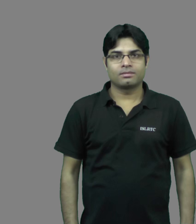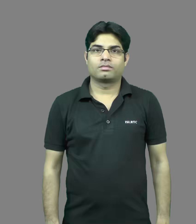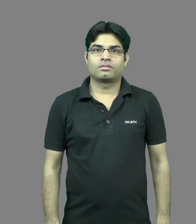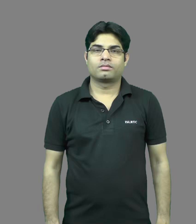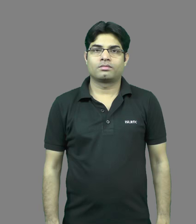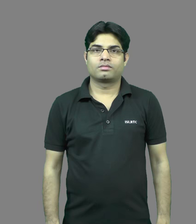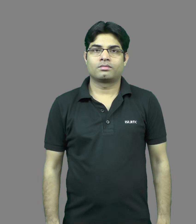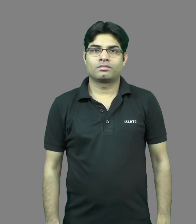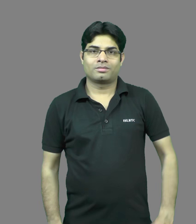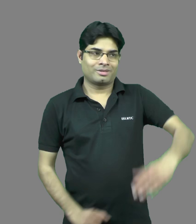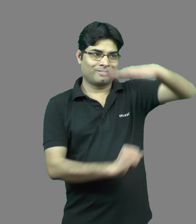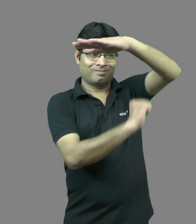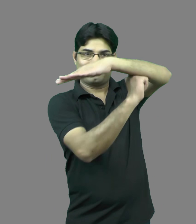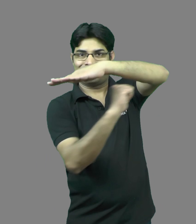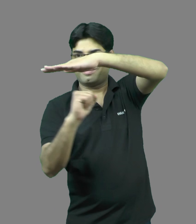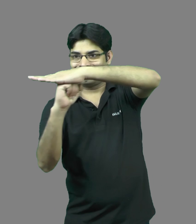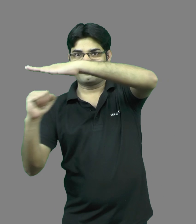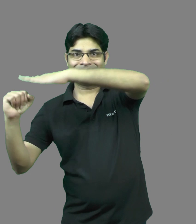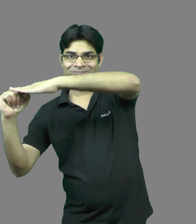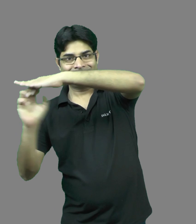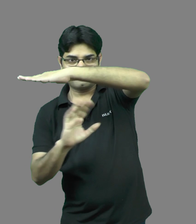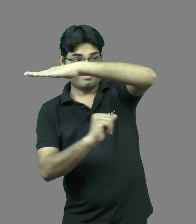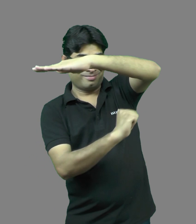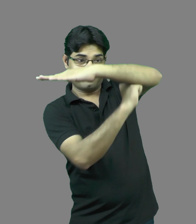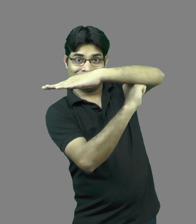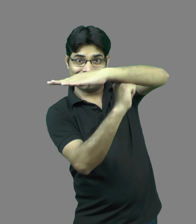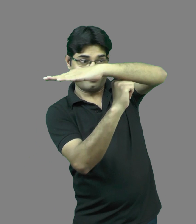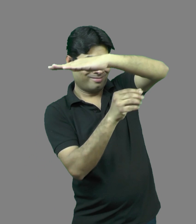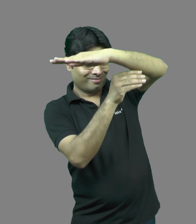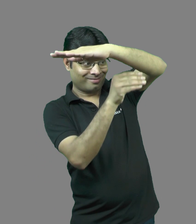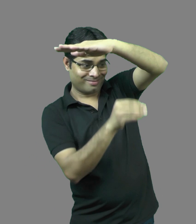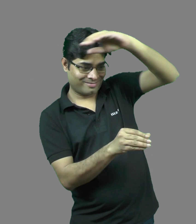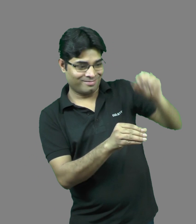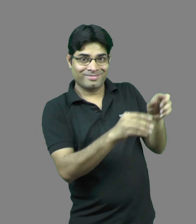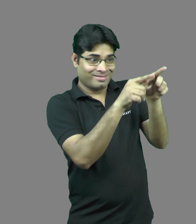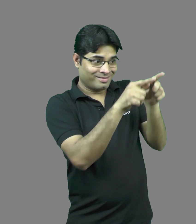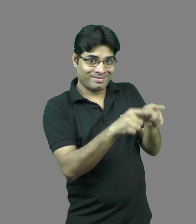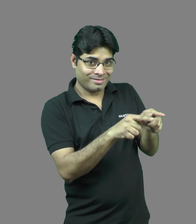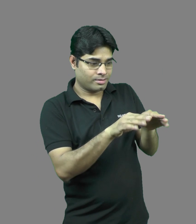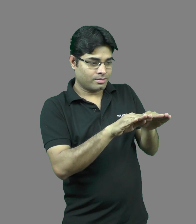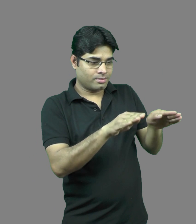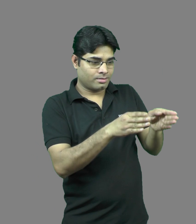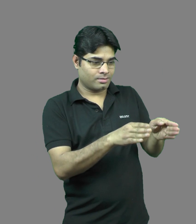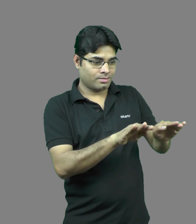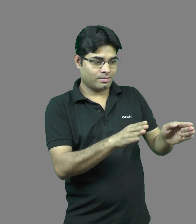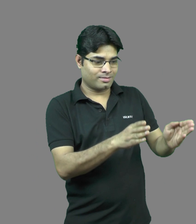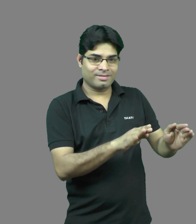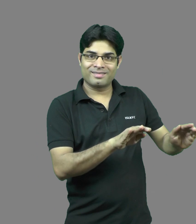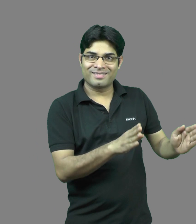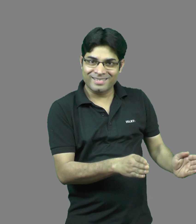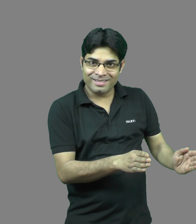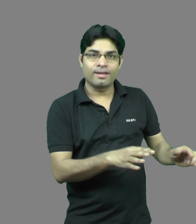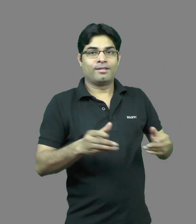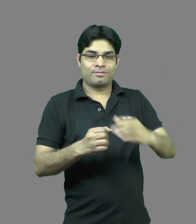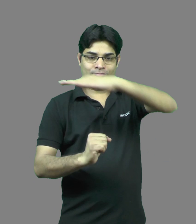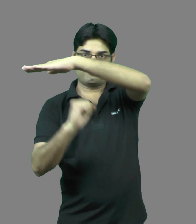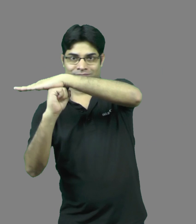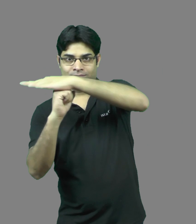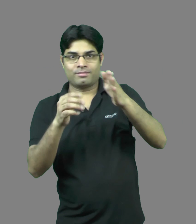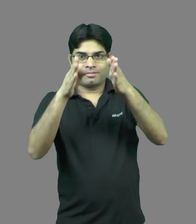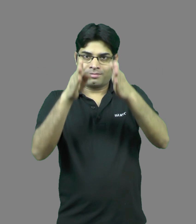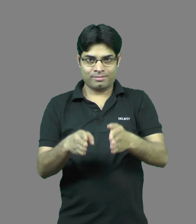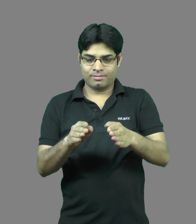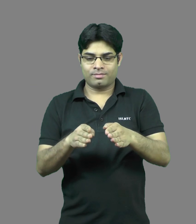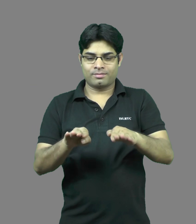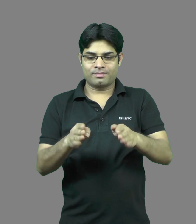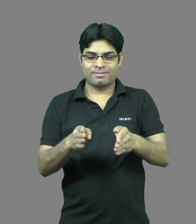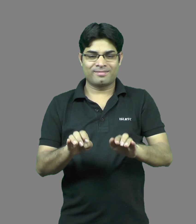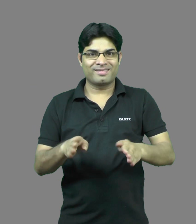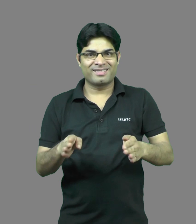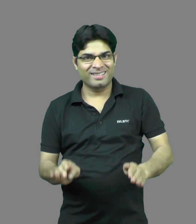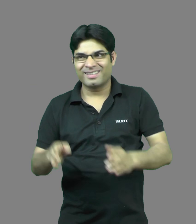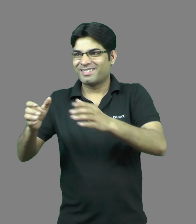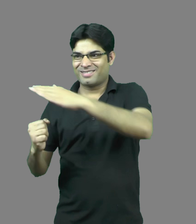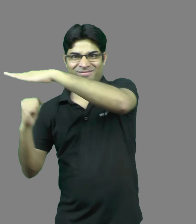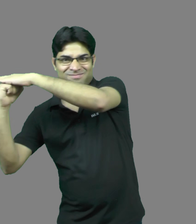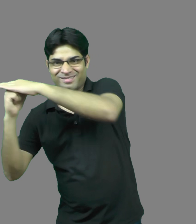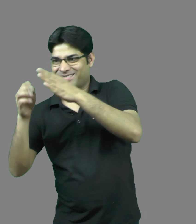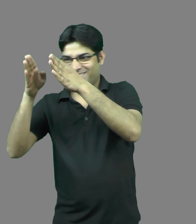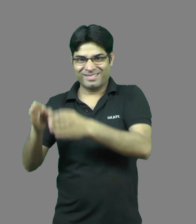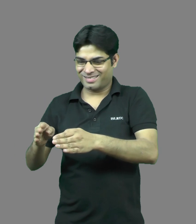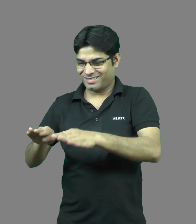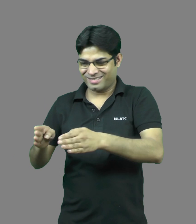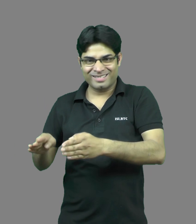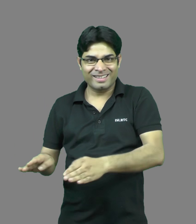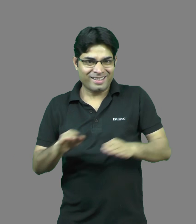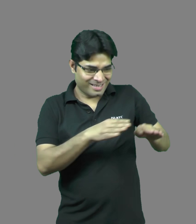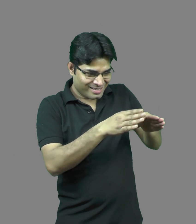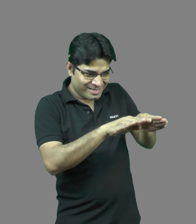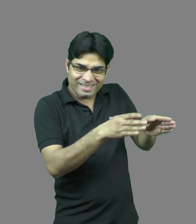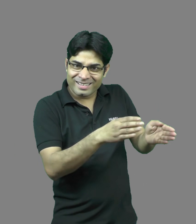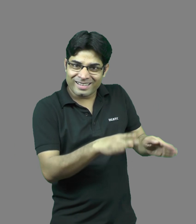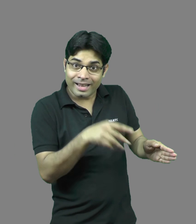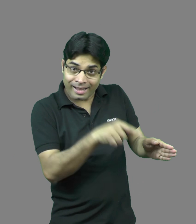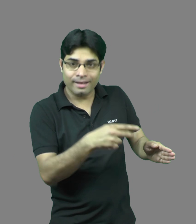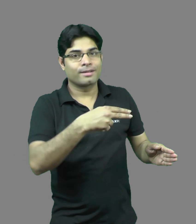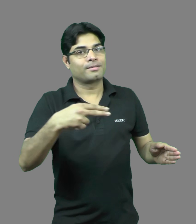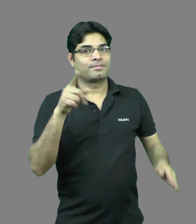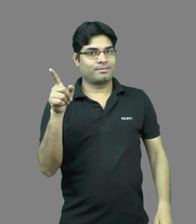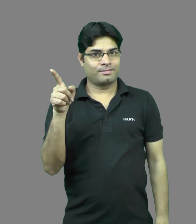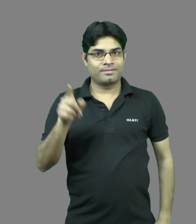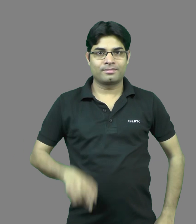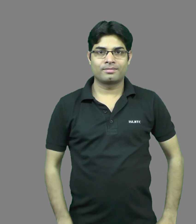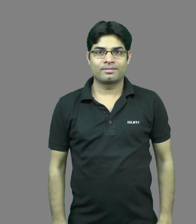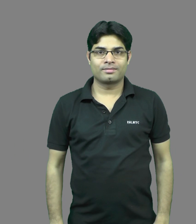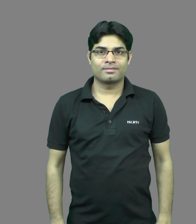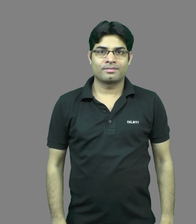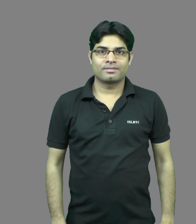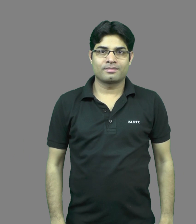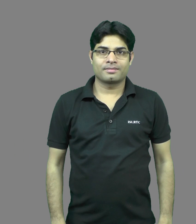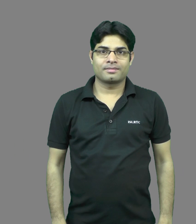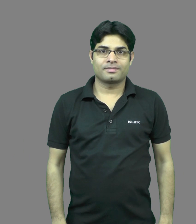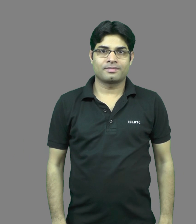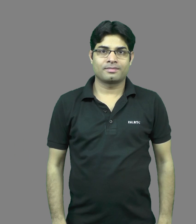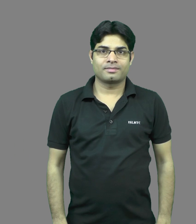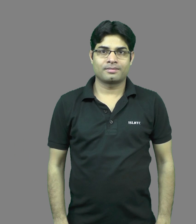Stepped Footing